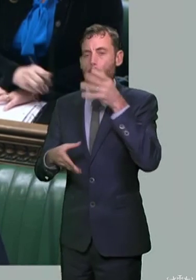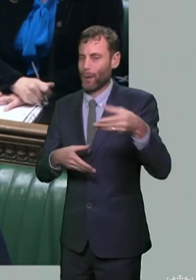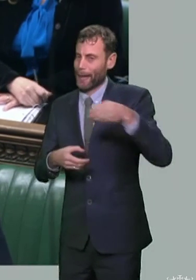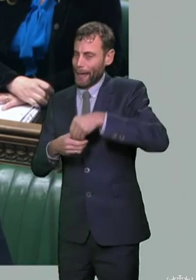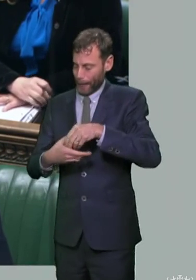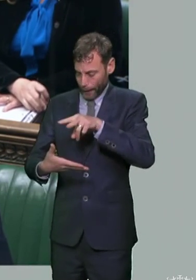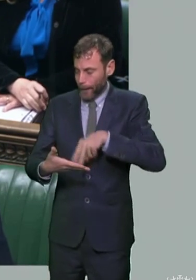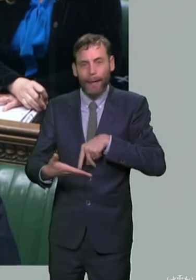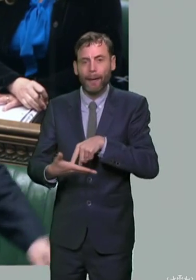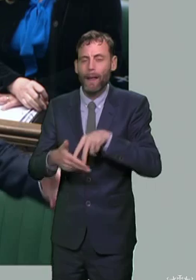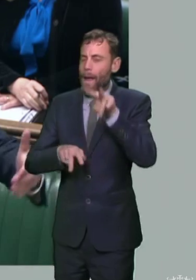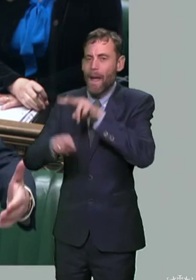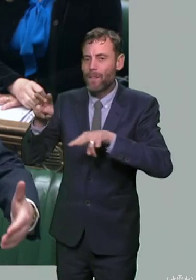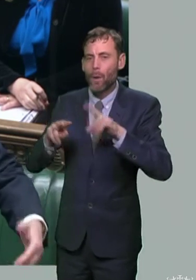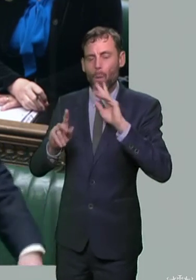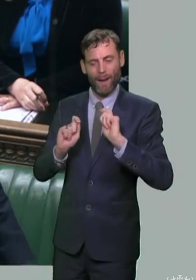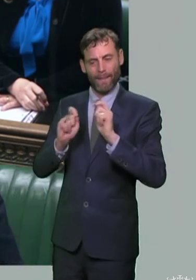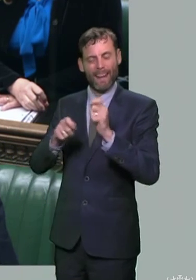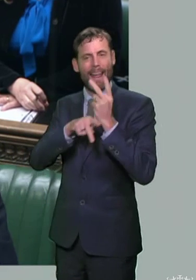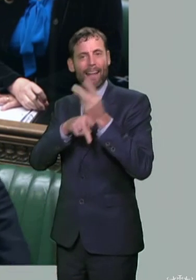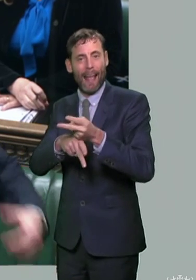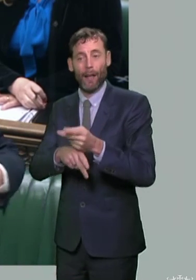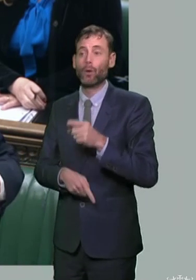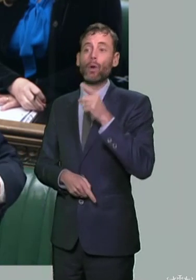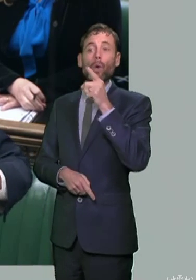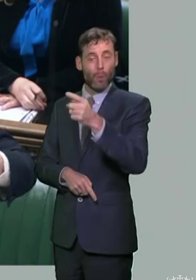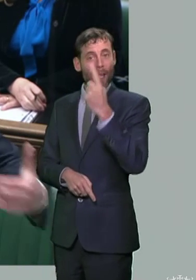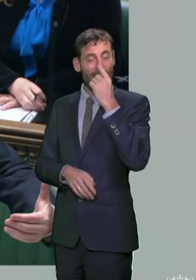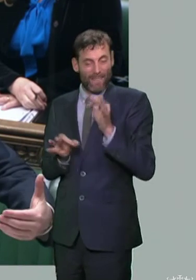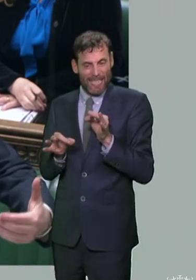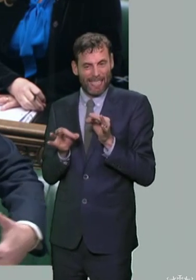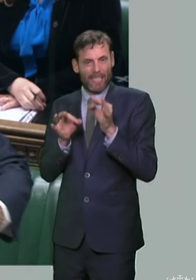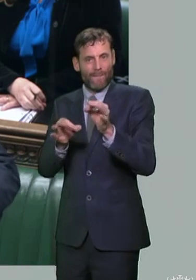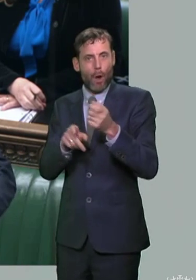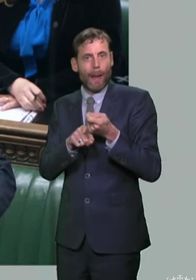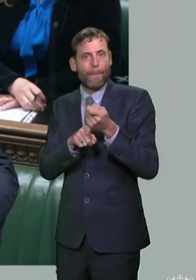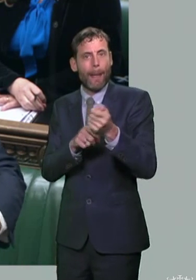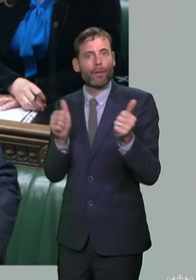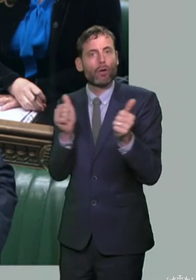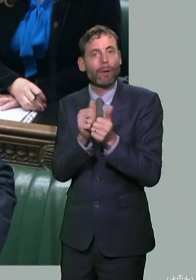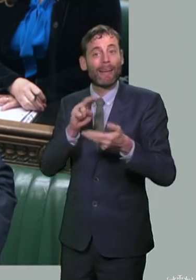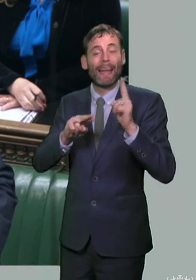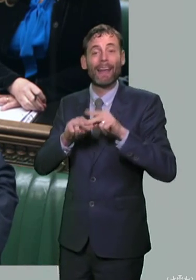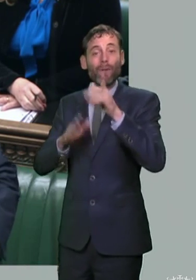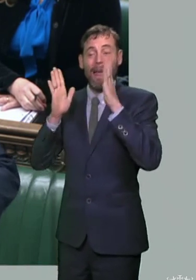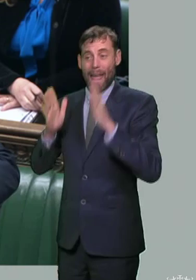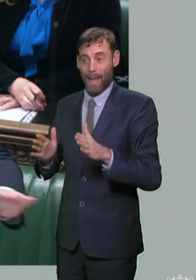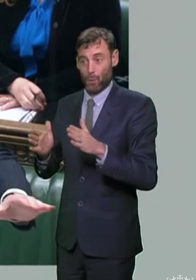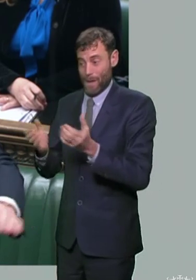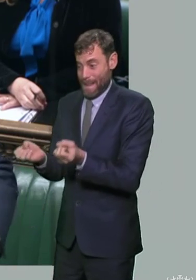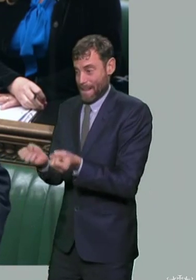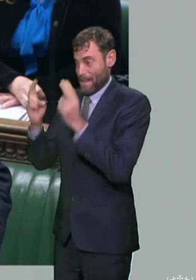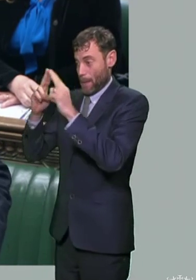No. 2, you can have a deferred payments agreement if you move out and are living in residential care.